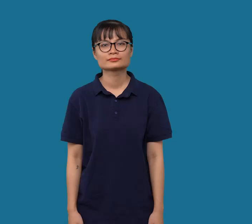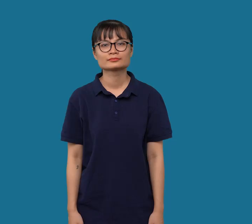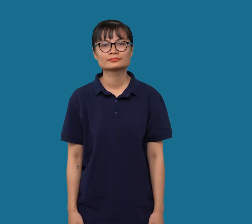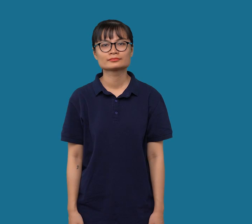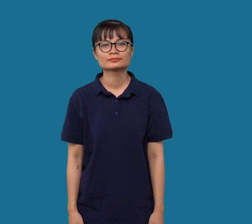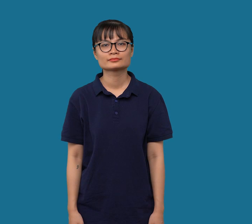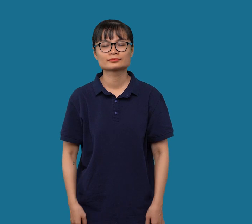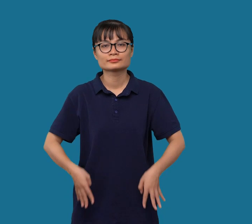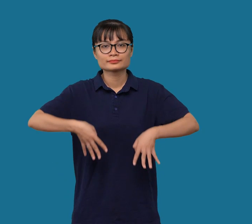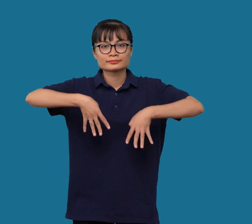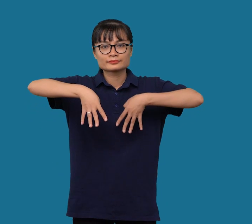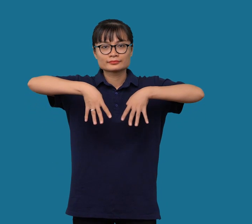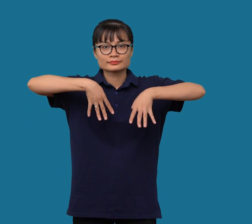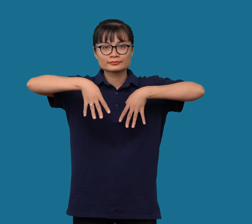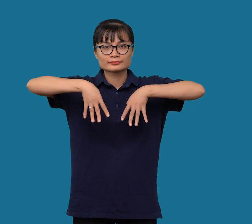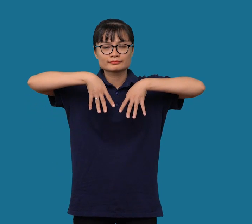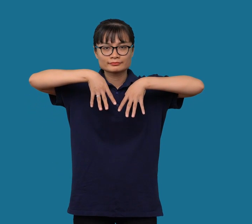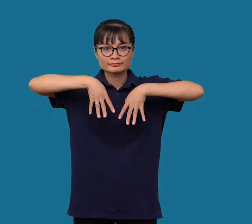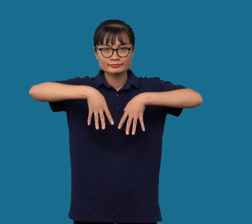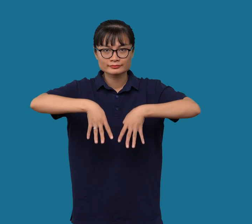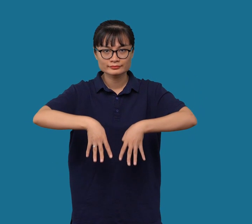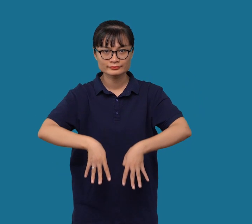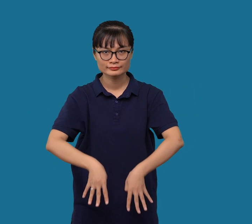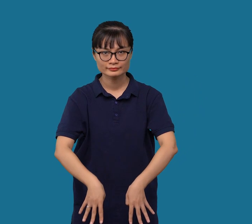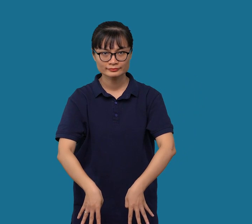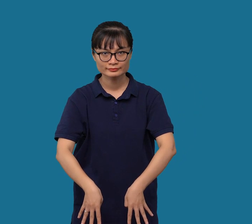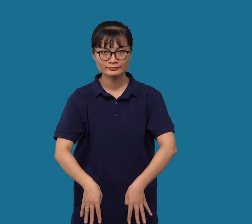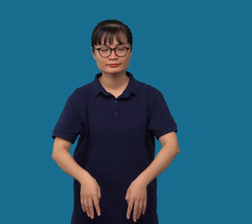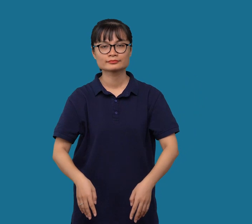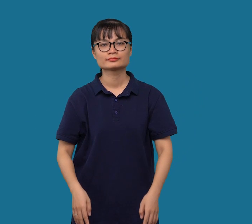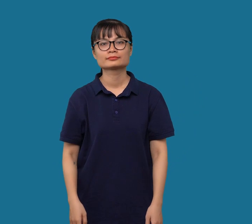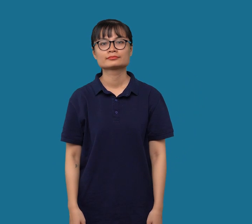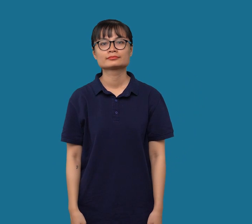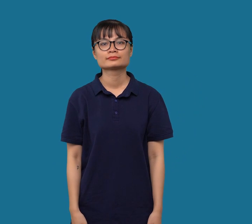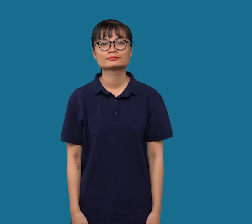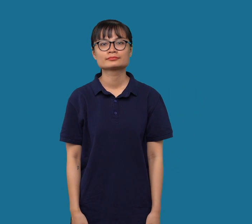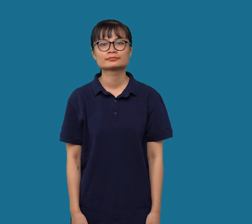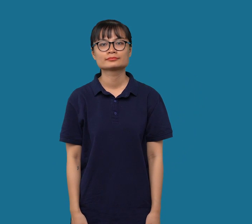buông màn